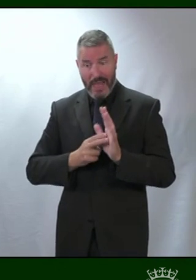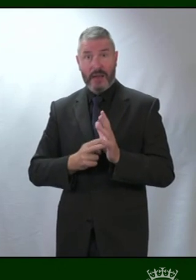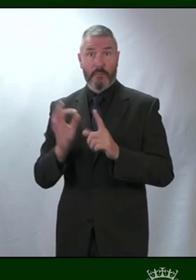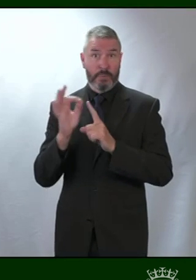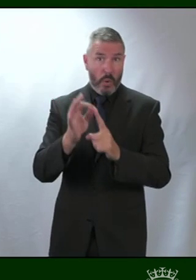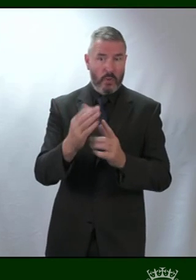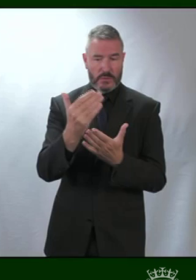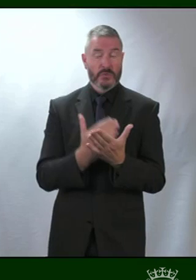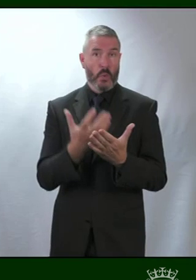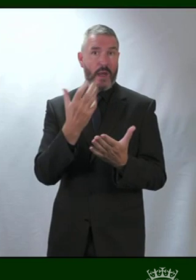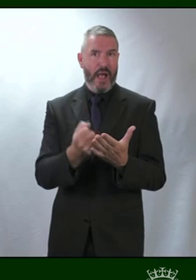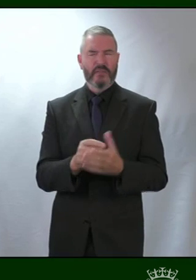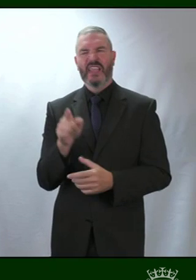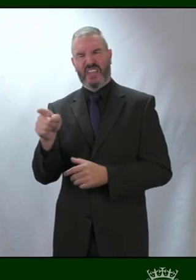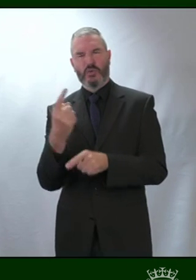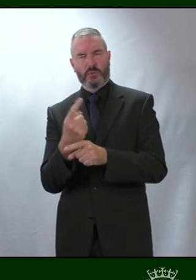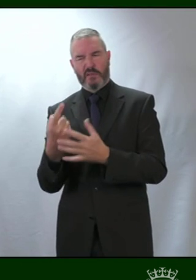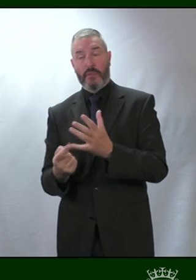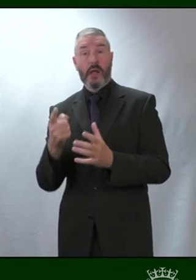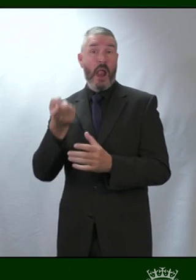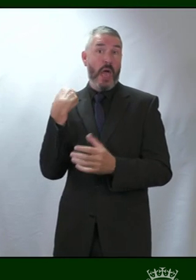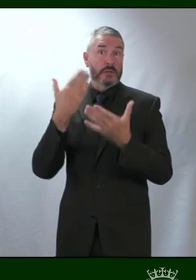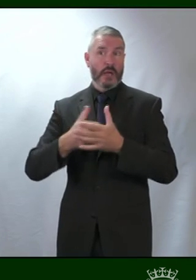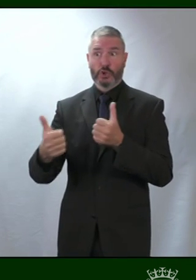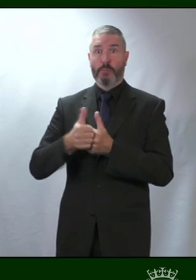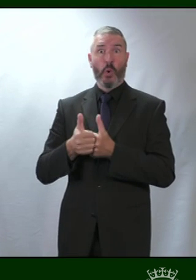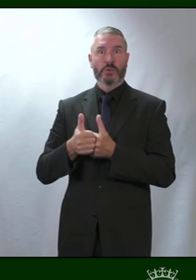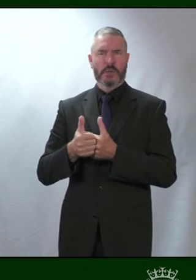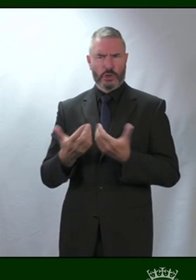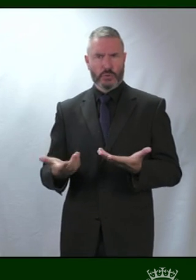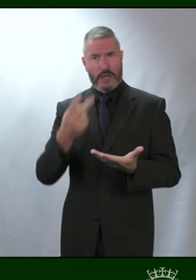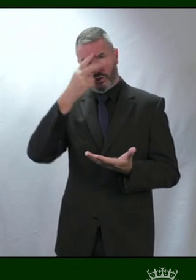The right hon. and learned Gentleman talks about our plans; he supported them yesterday.